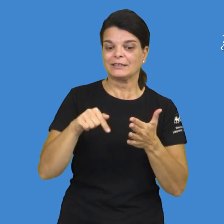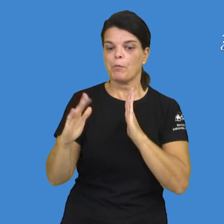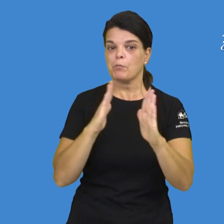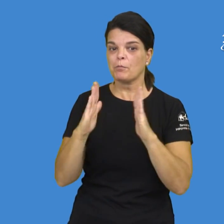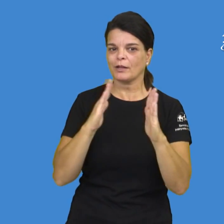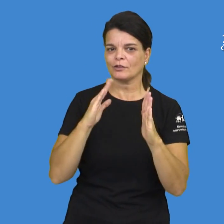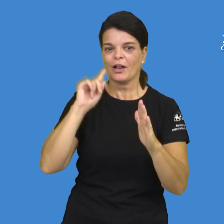época